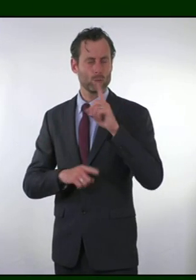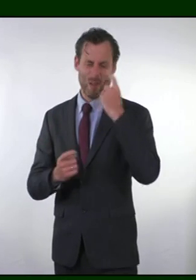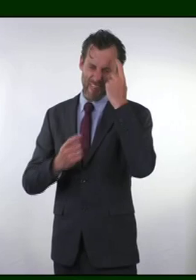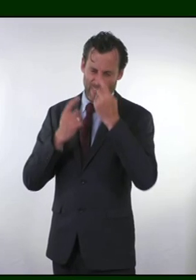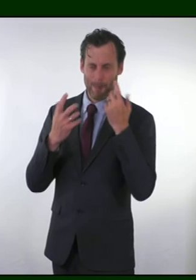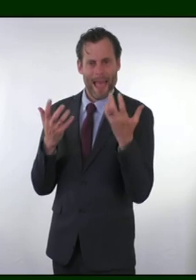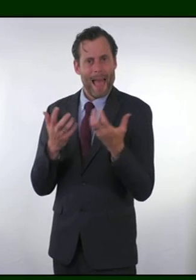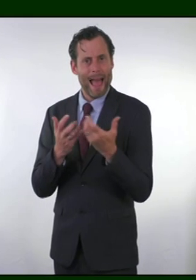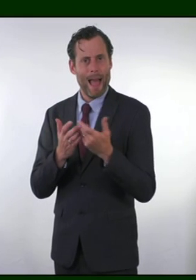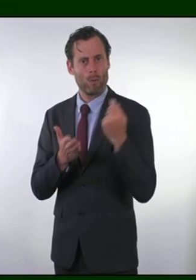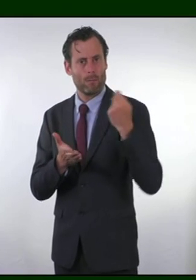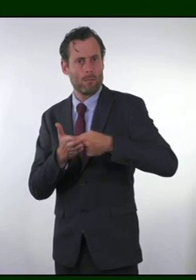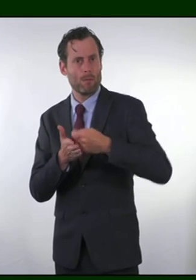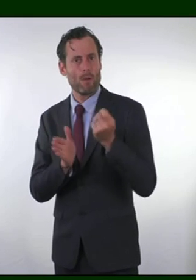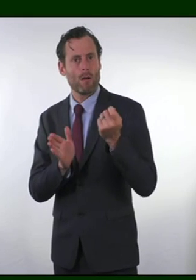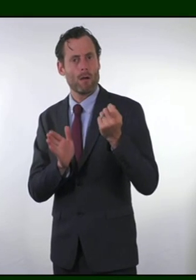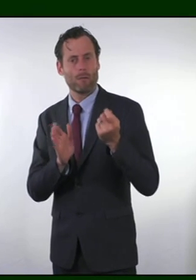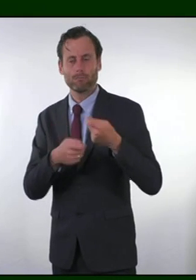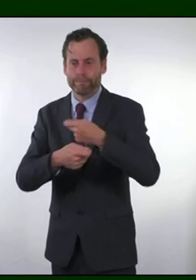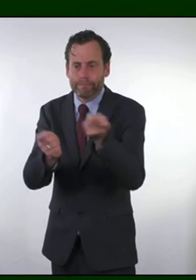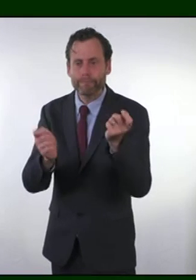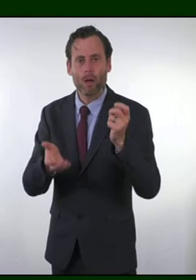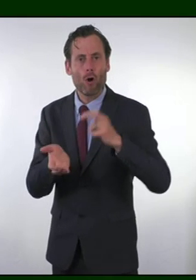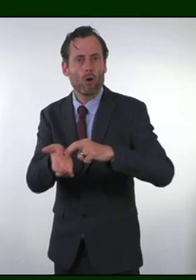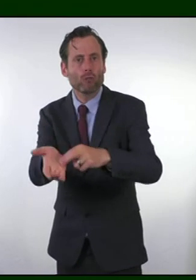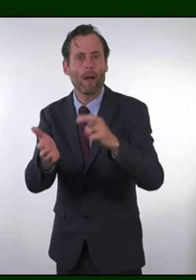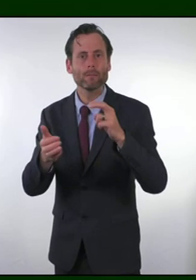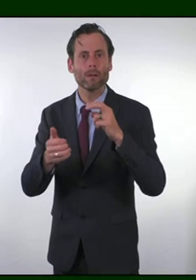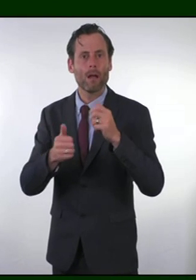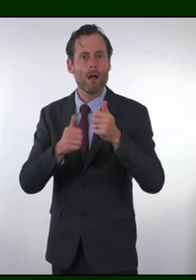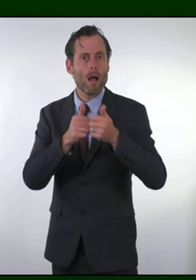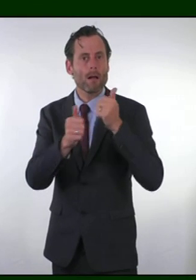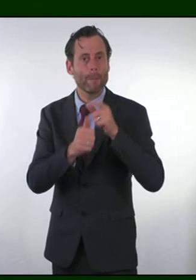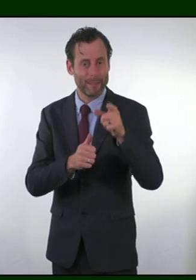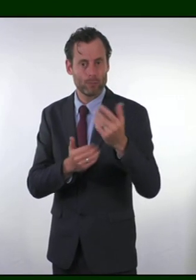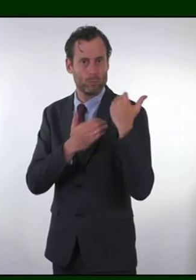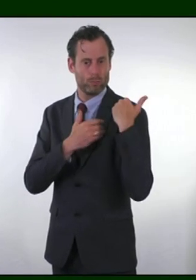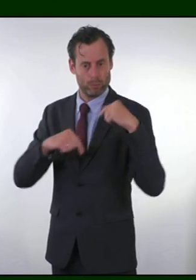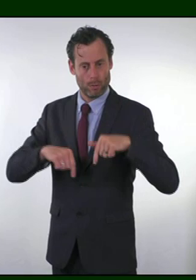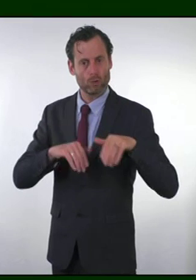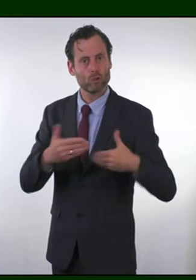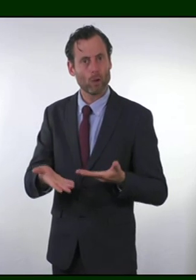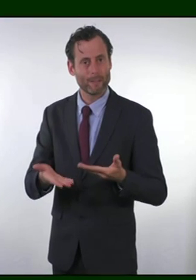Does the Chancellor agree that we must stop spending so much taxpayers’ money overseas?